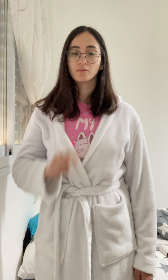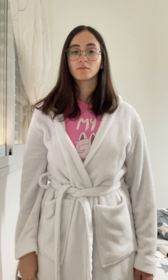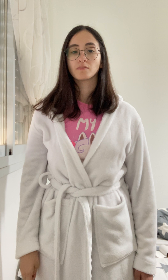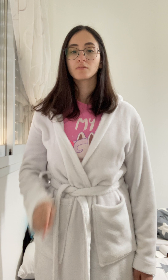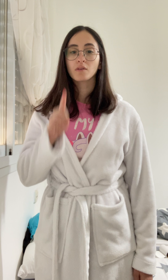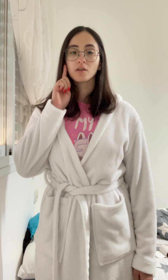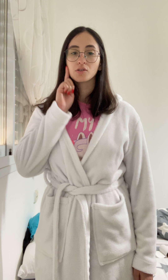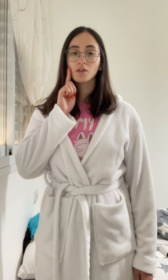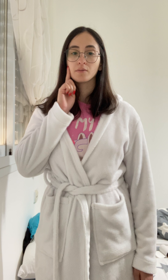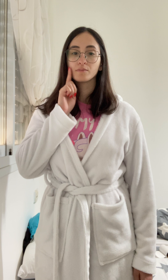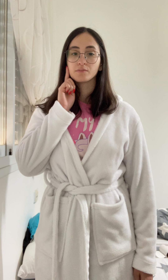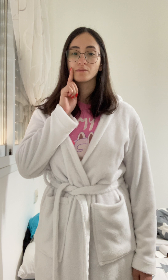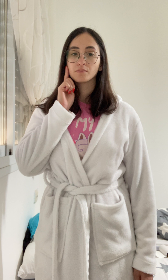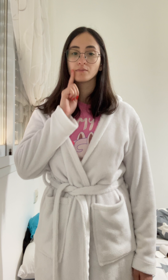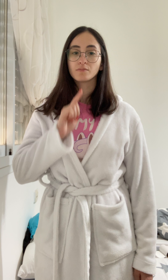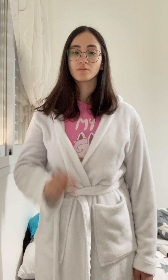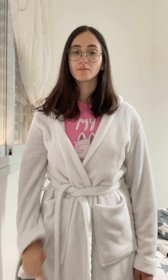שם